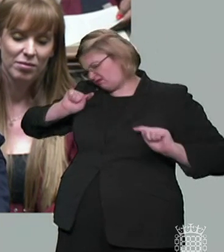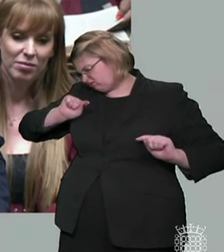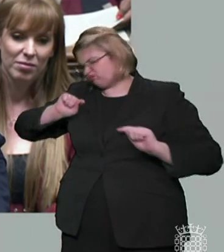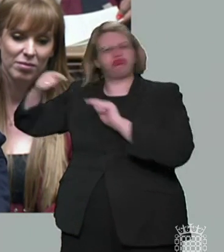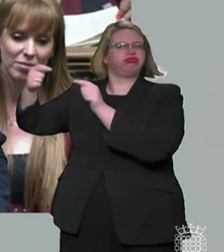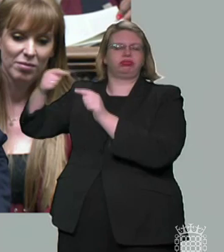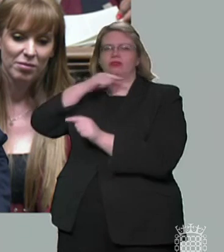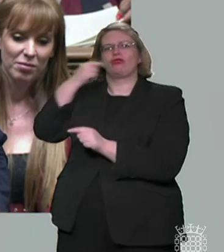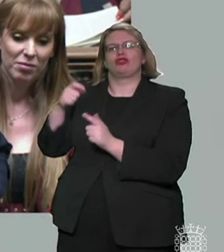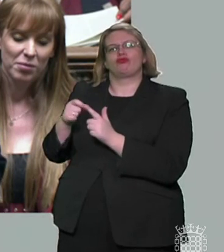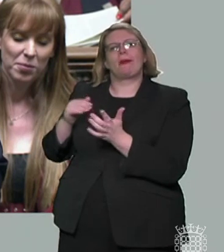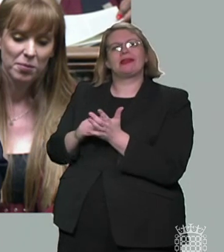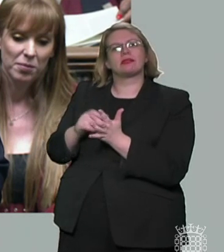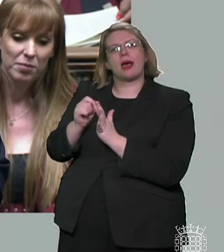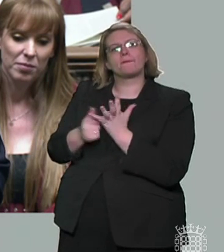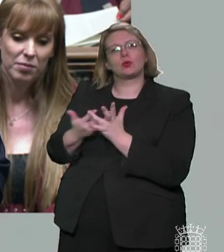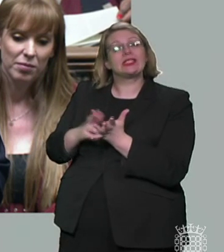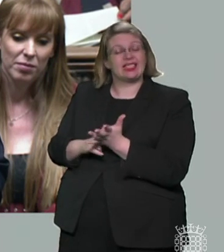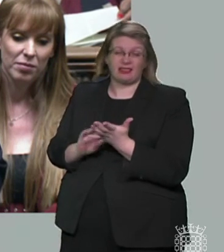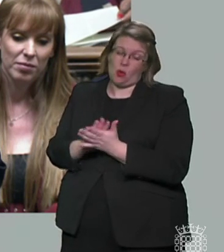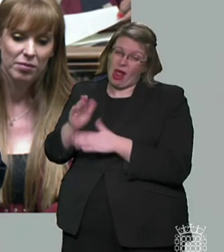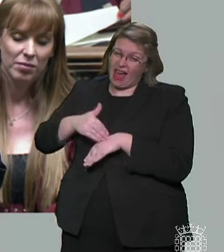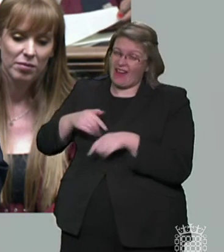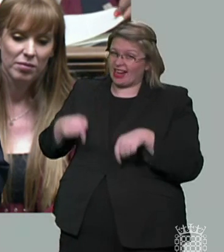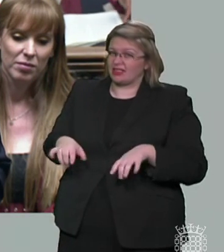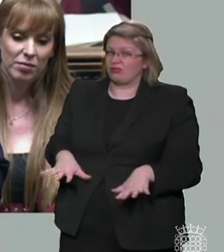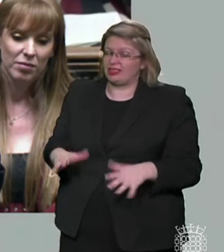Let us be honest that there will be costs here at home.